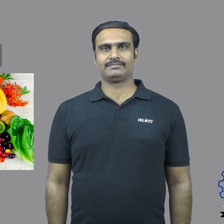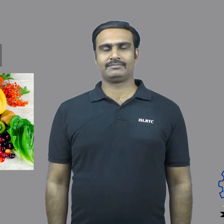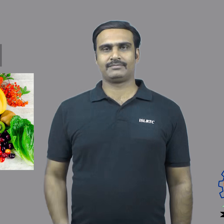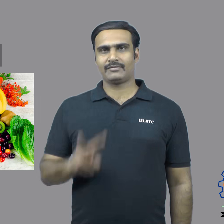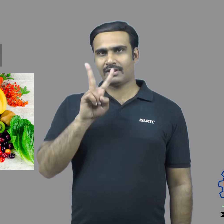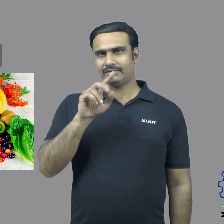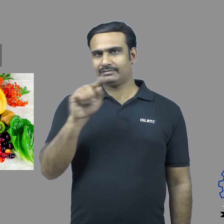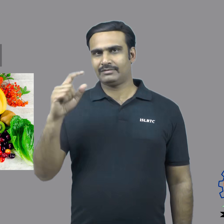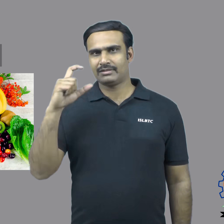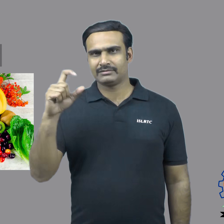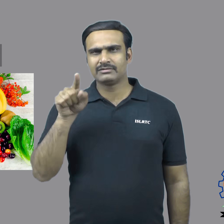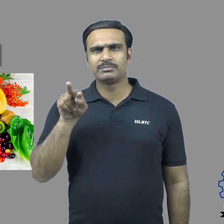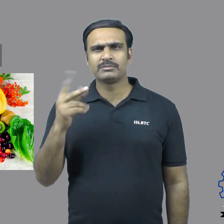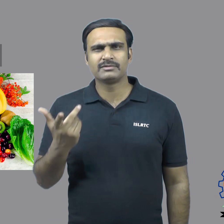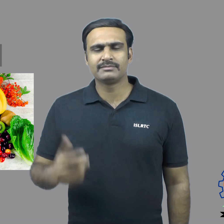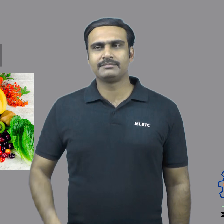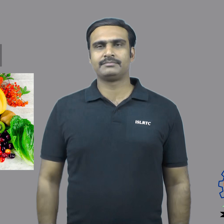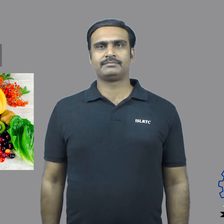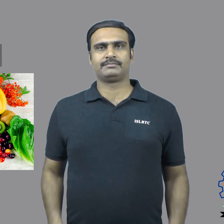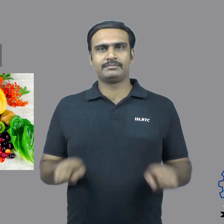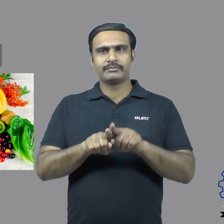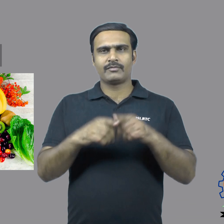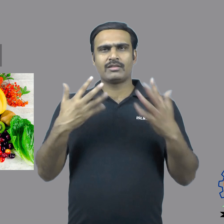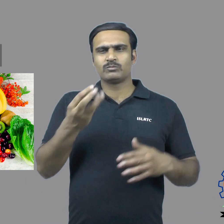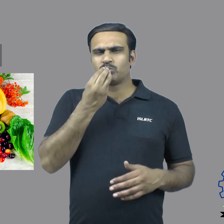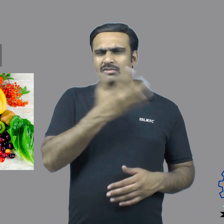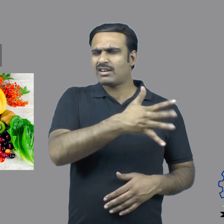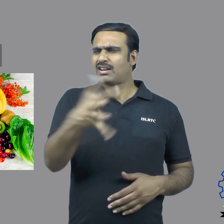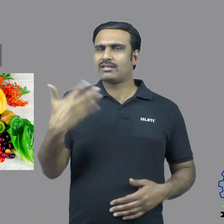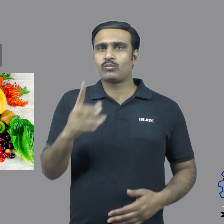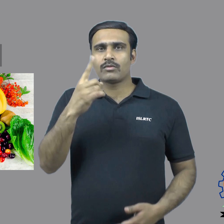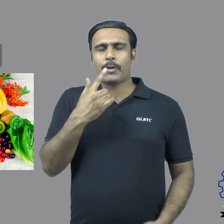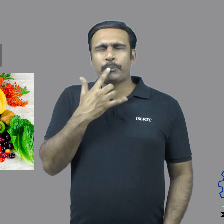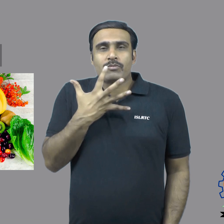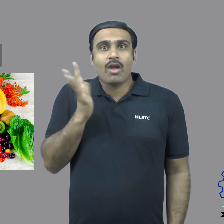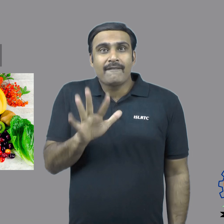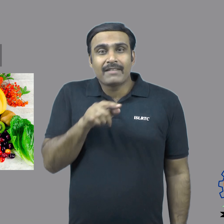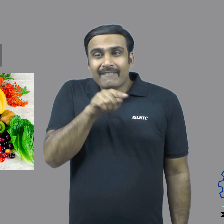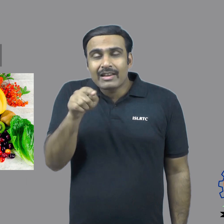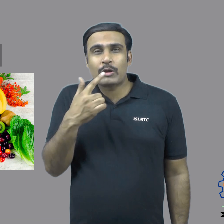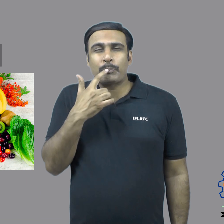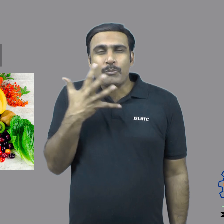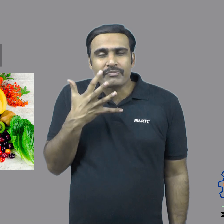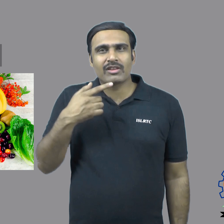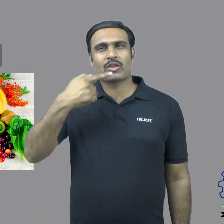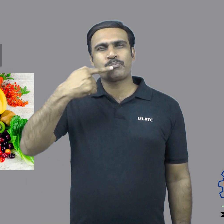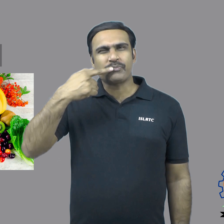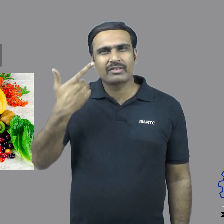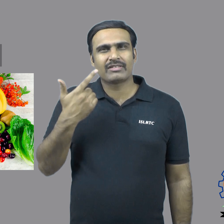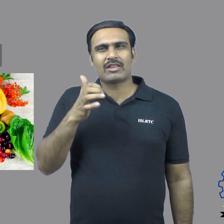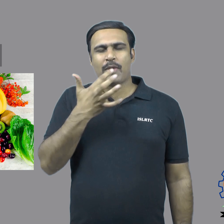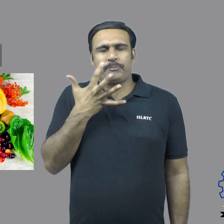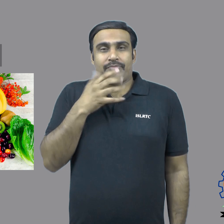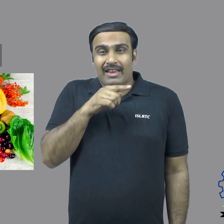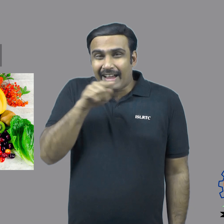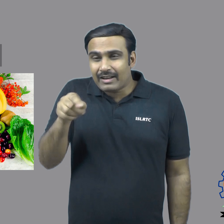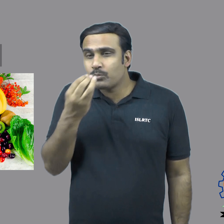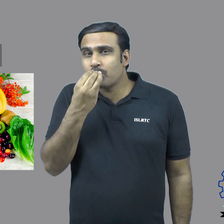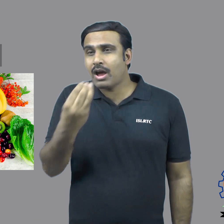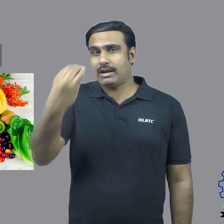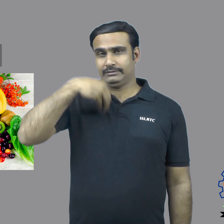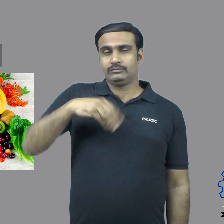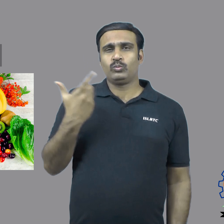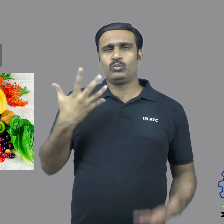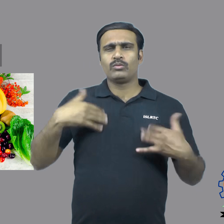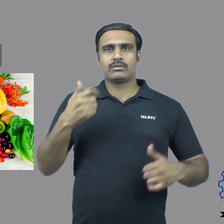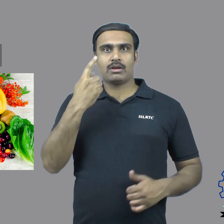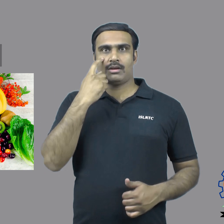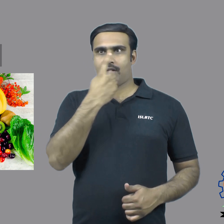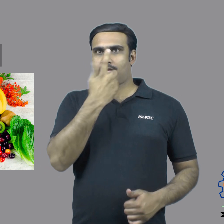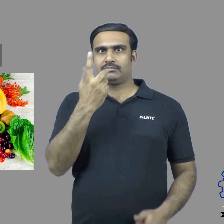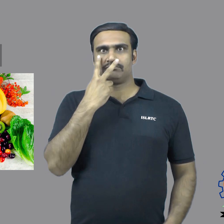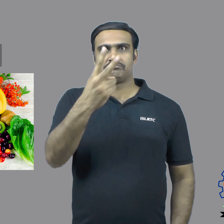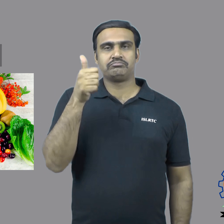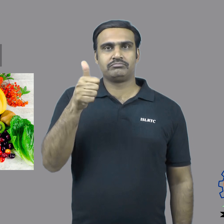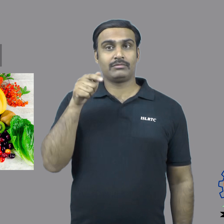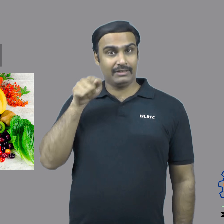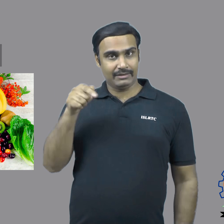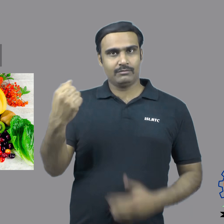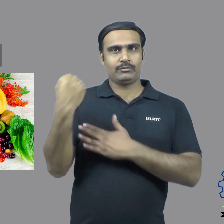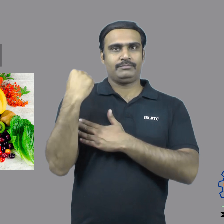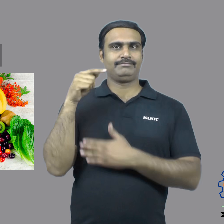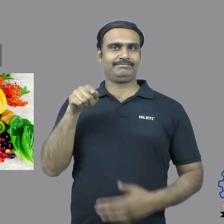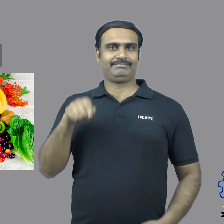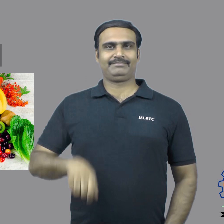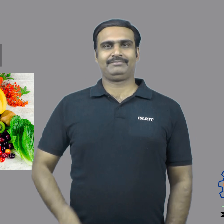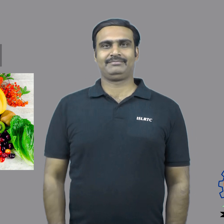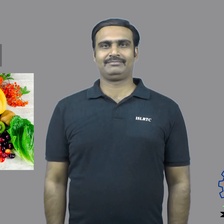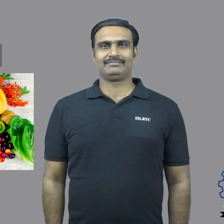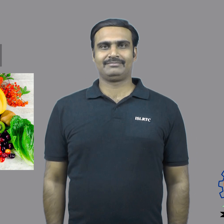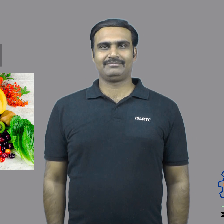Vitamin C